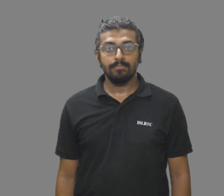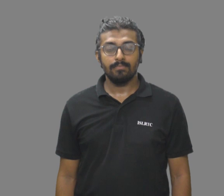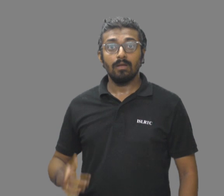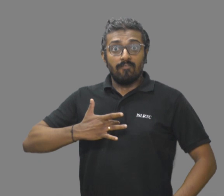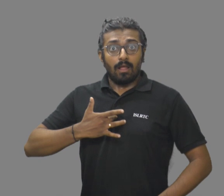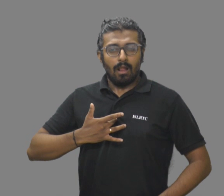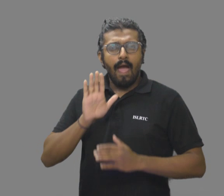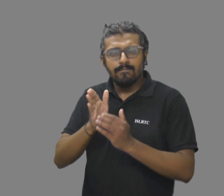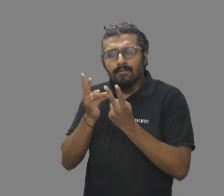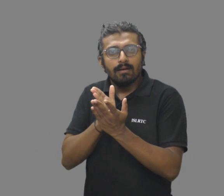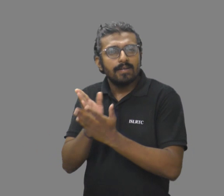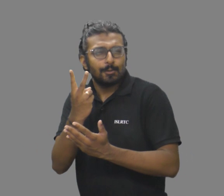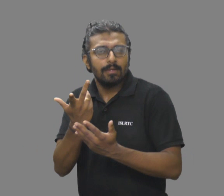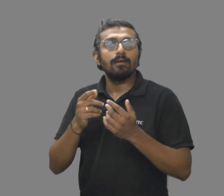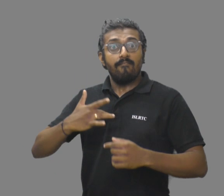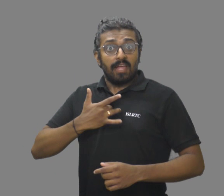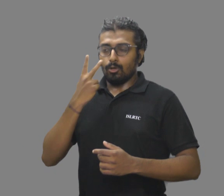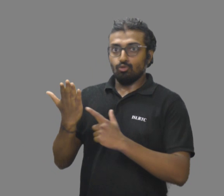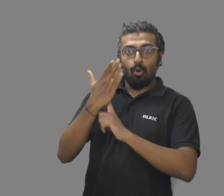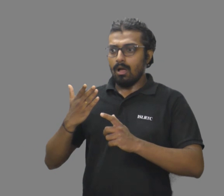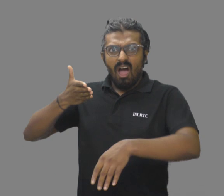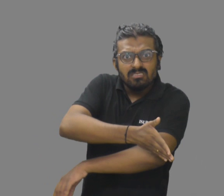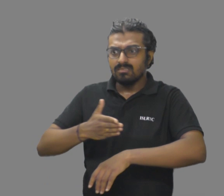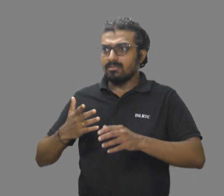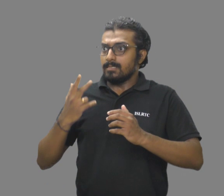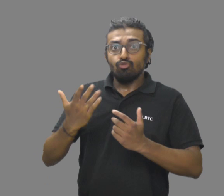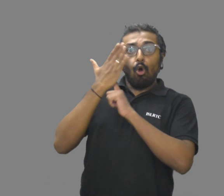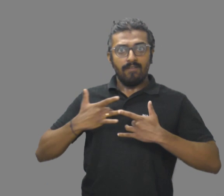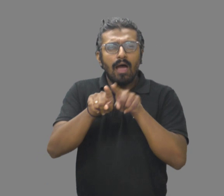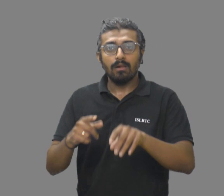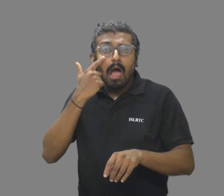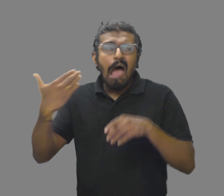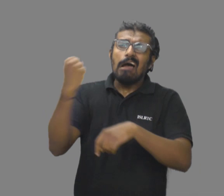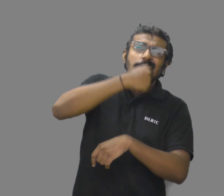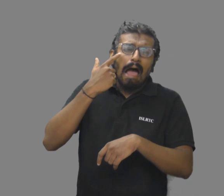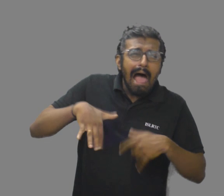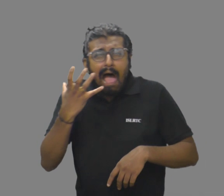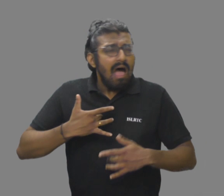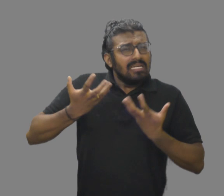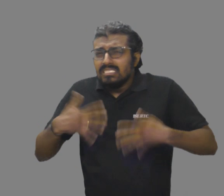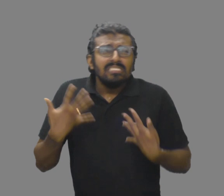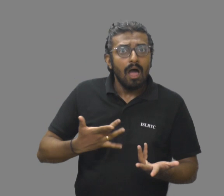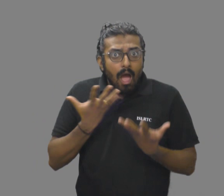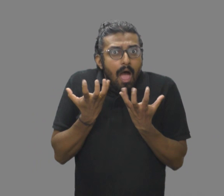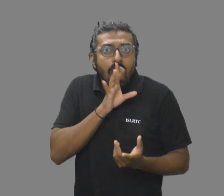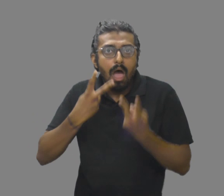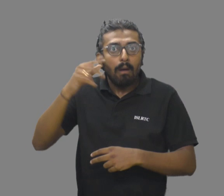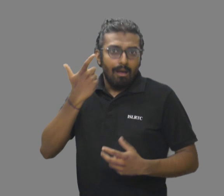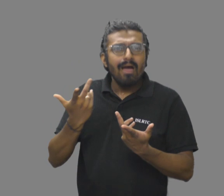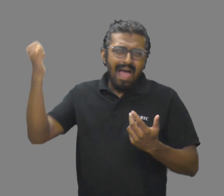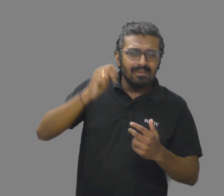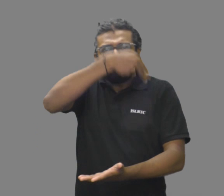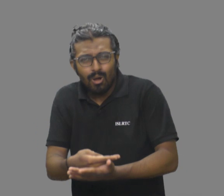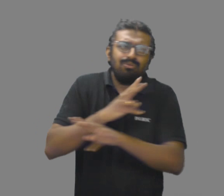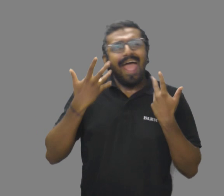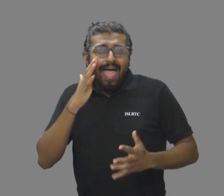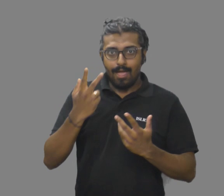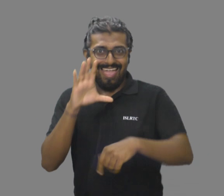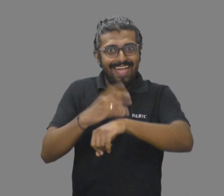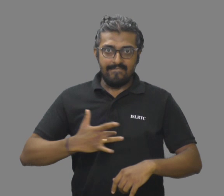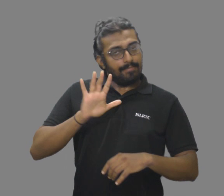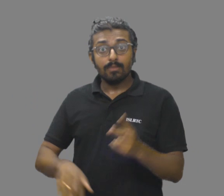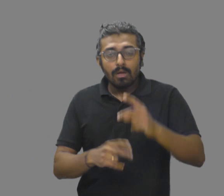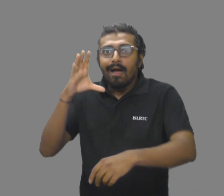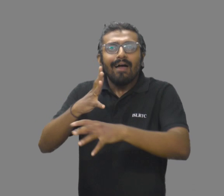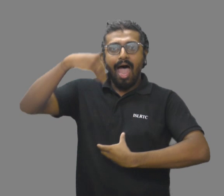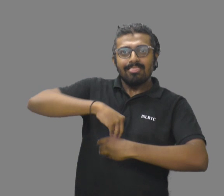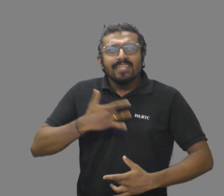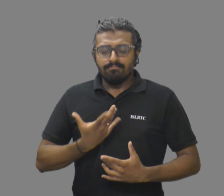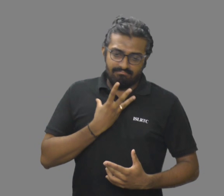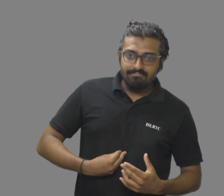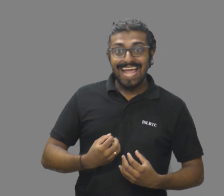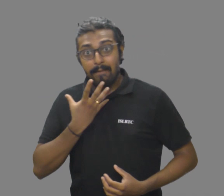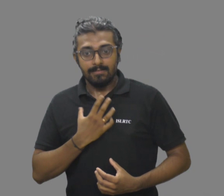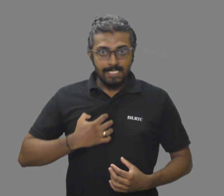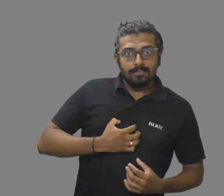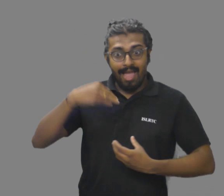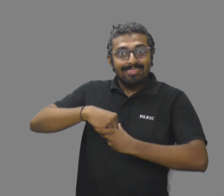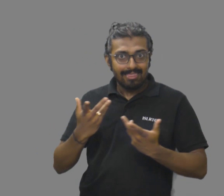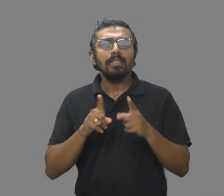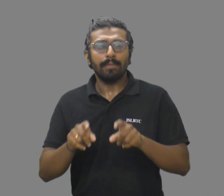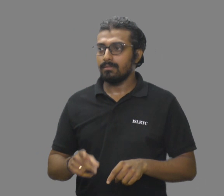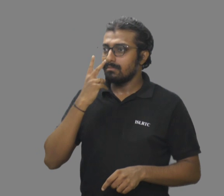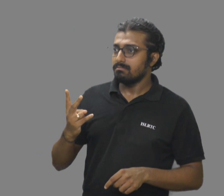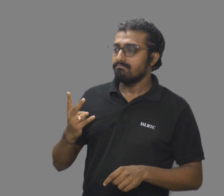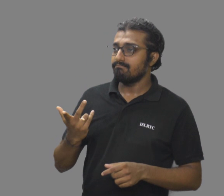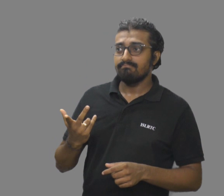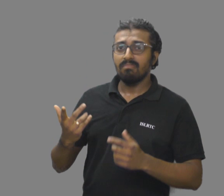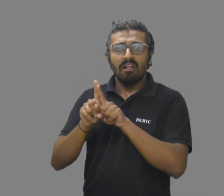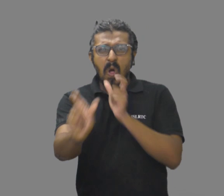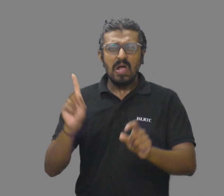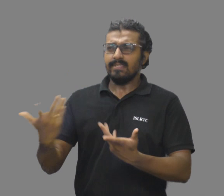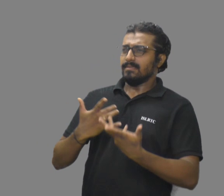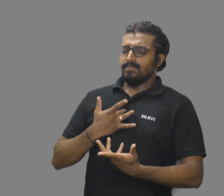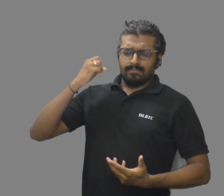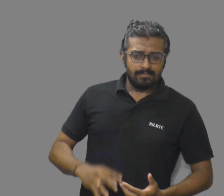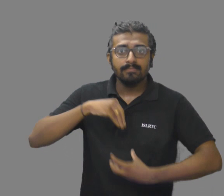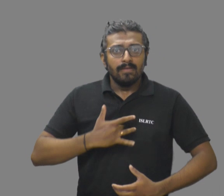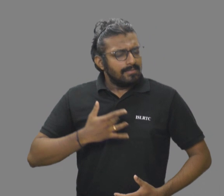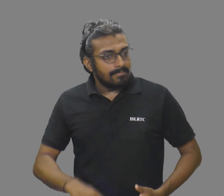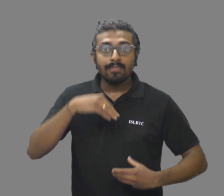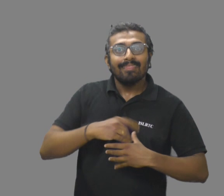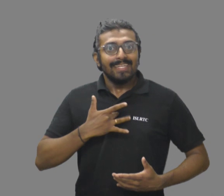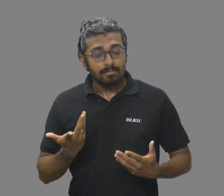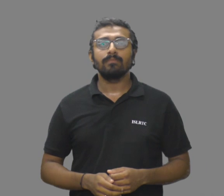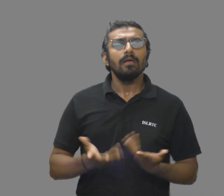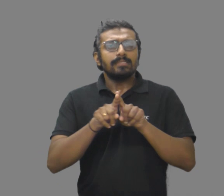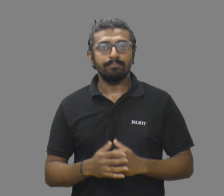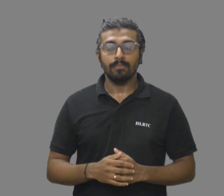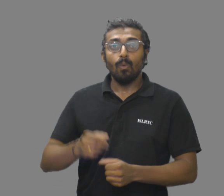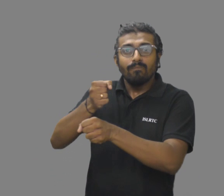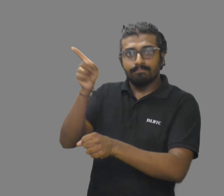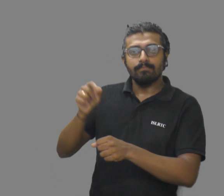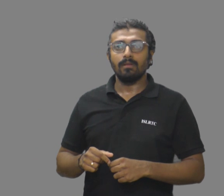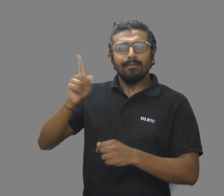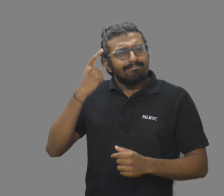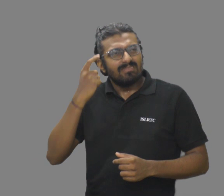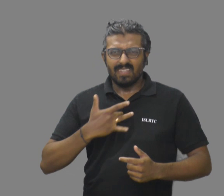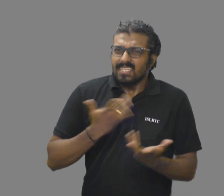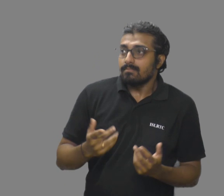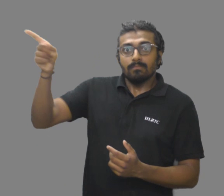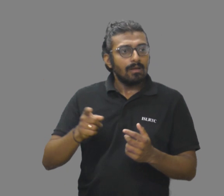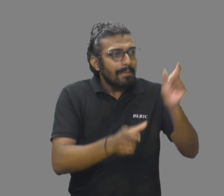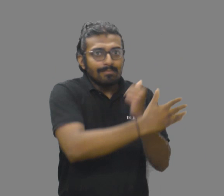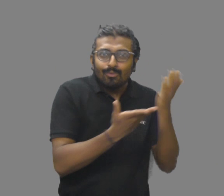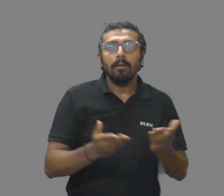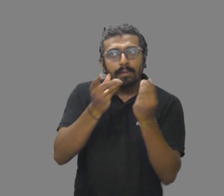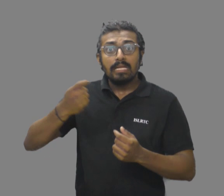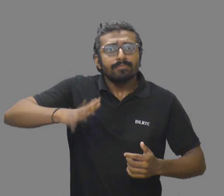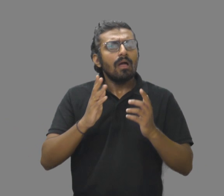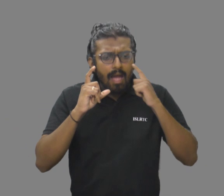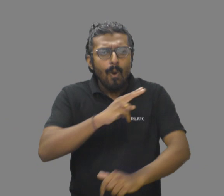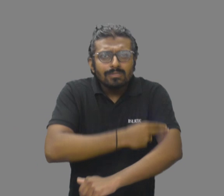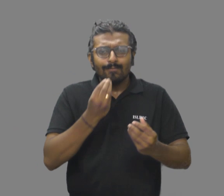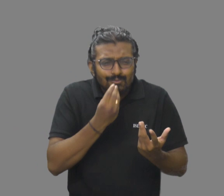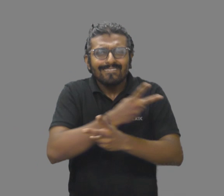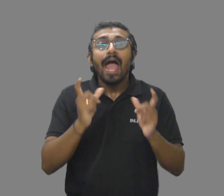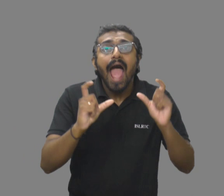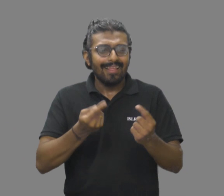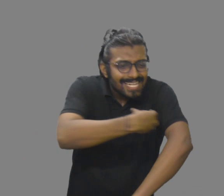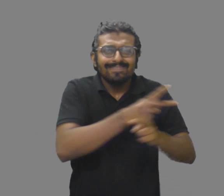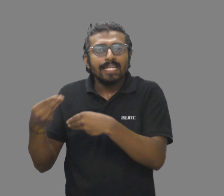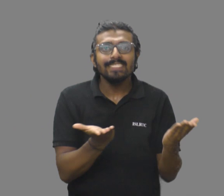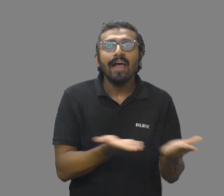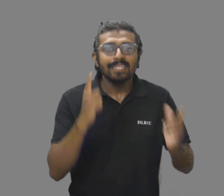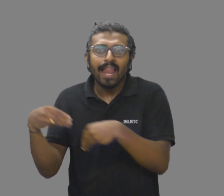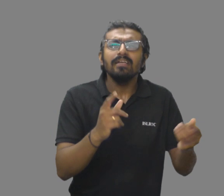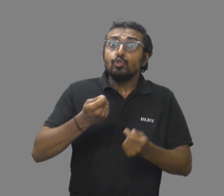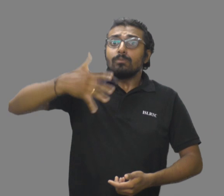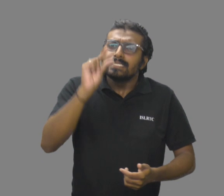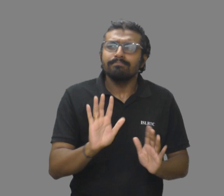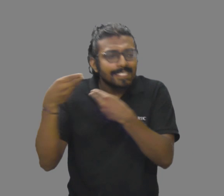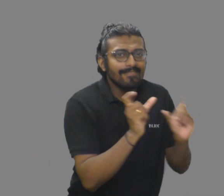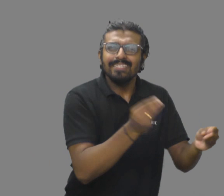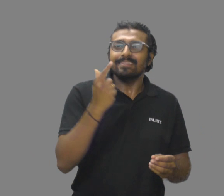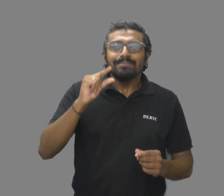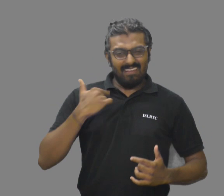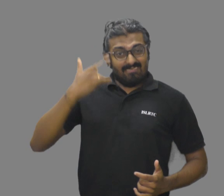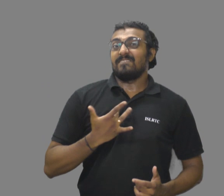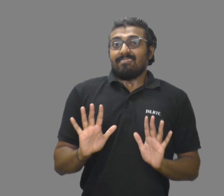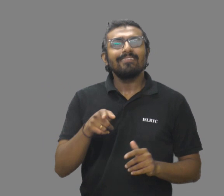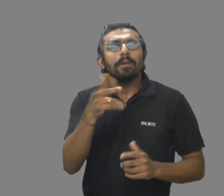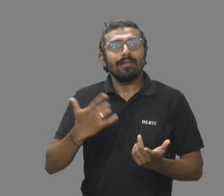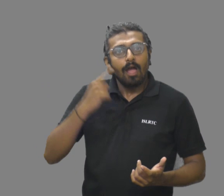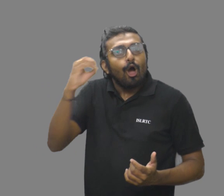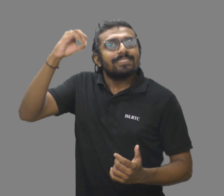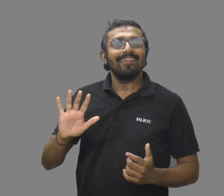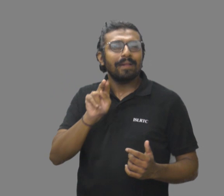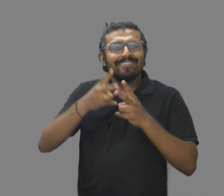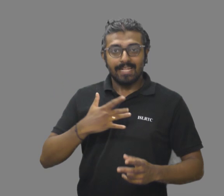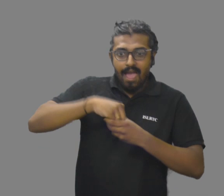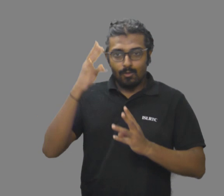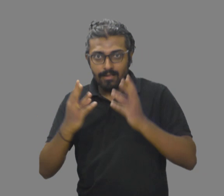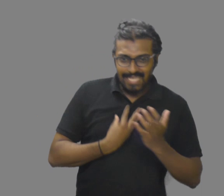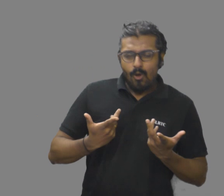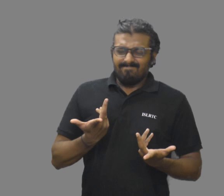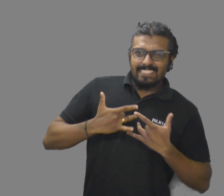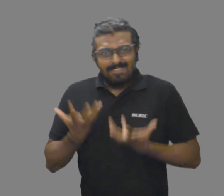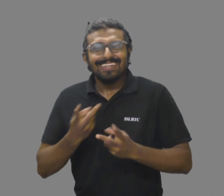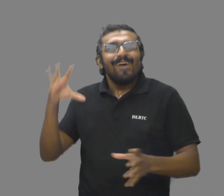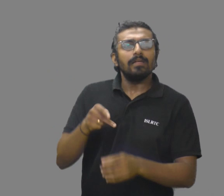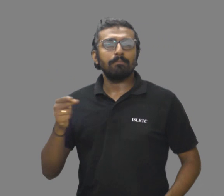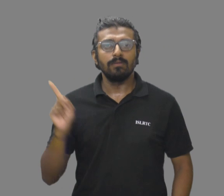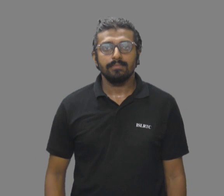Feel